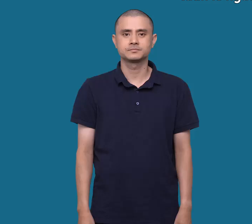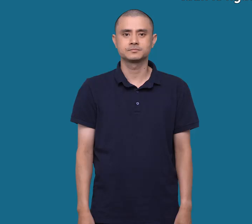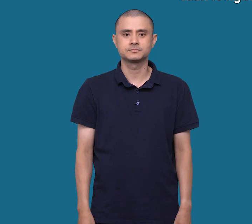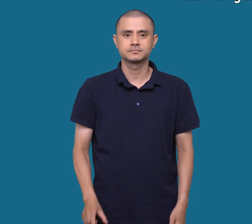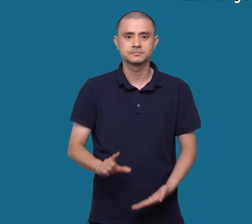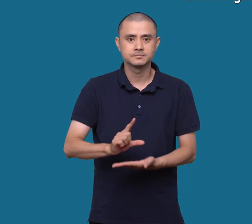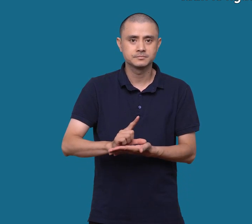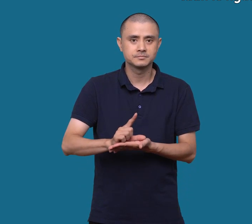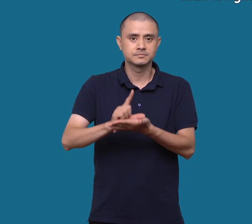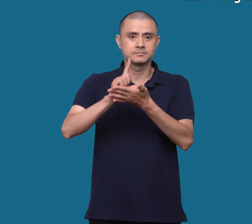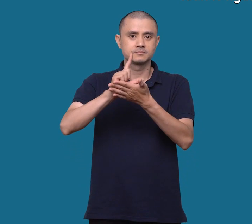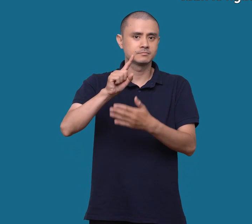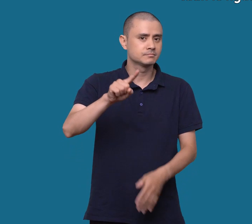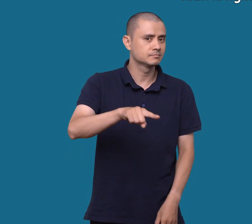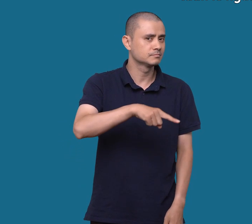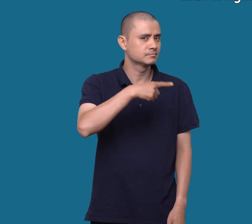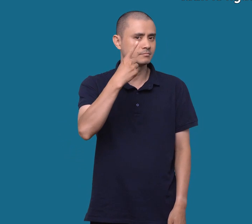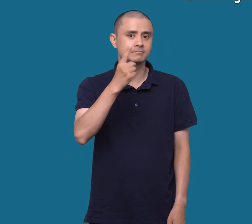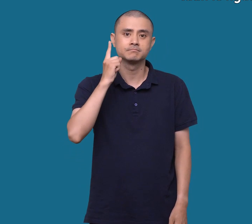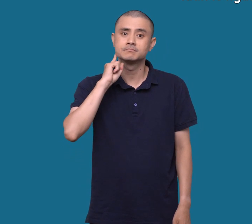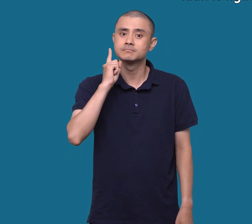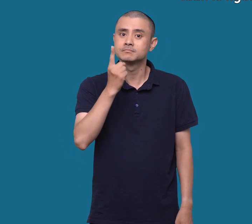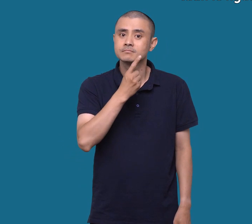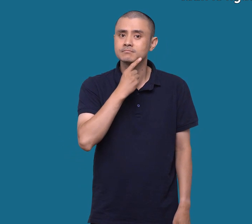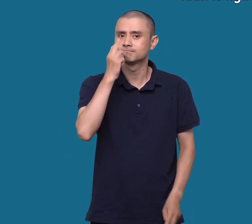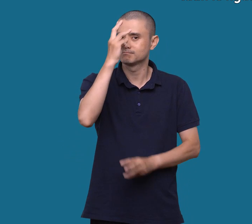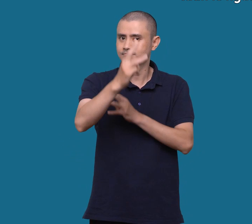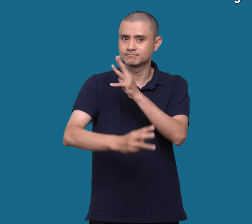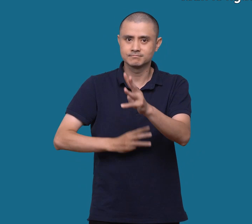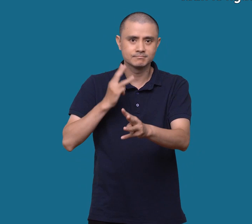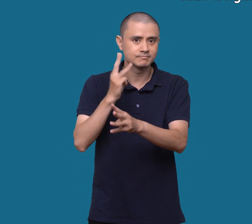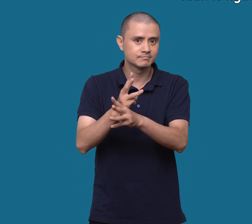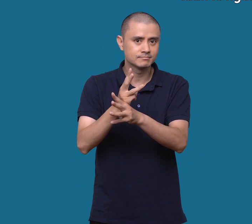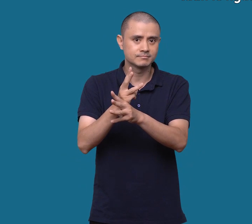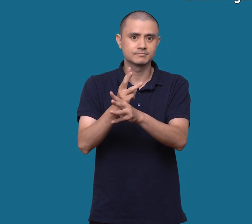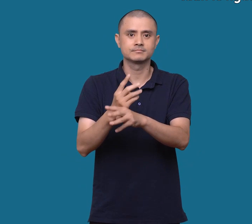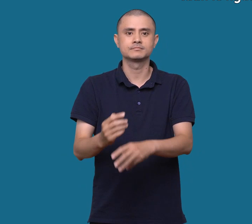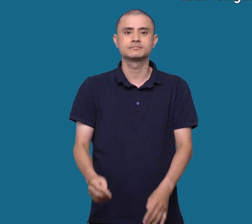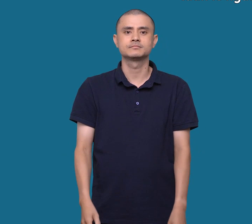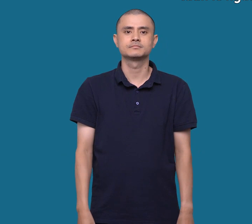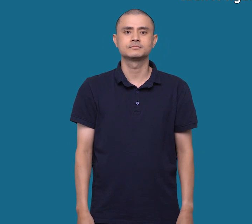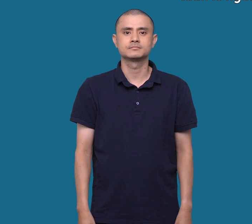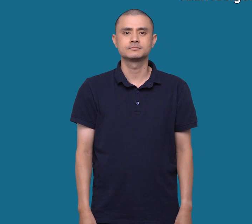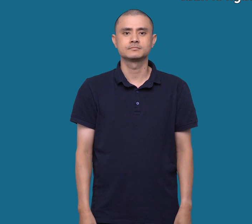tuần lễ người Điếc thế giới